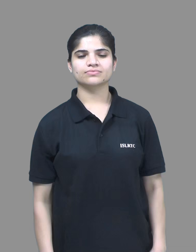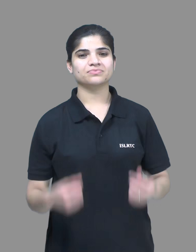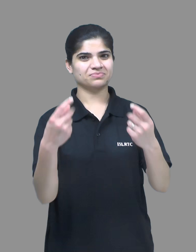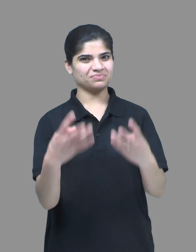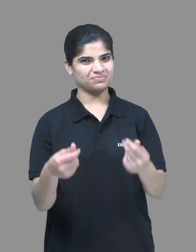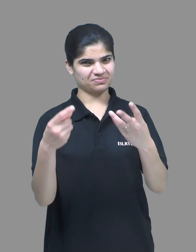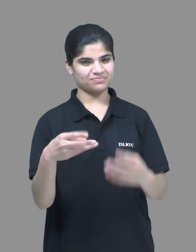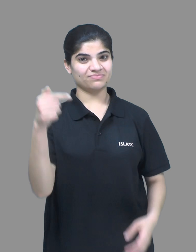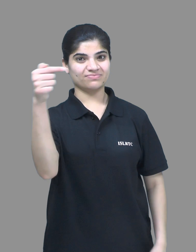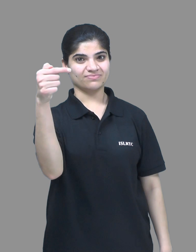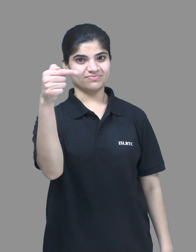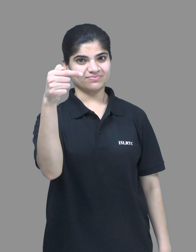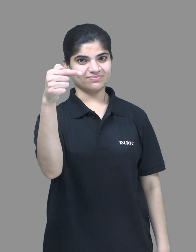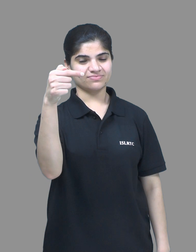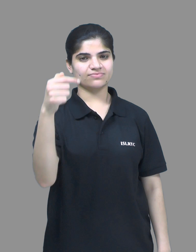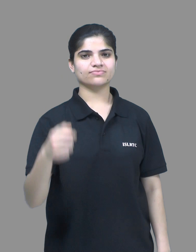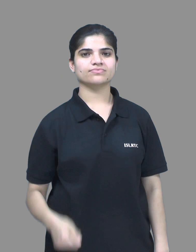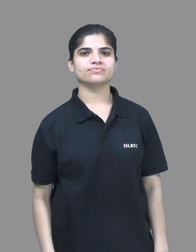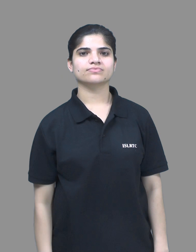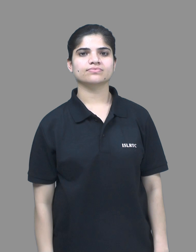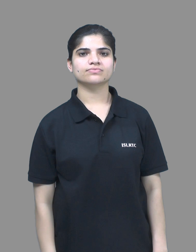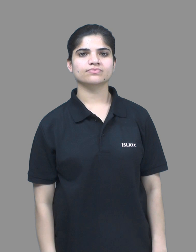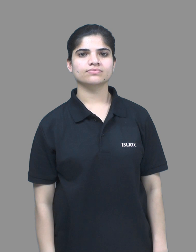Subtract